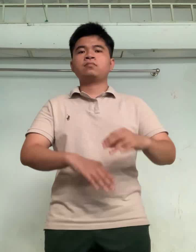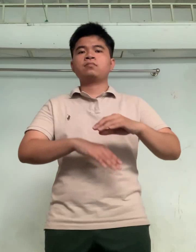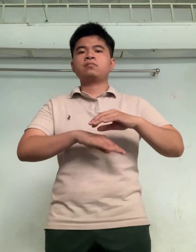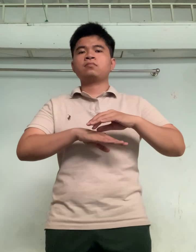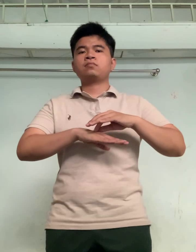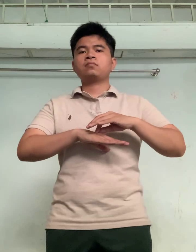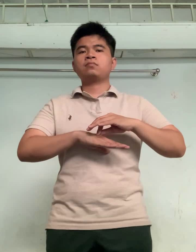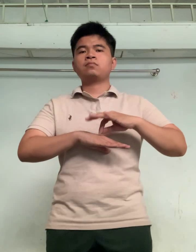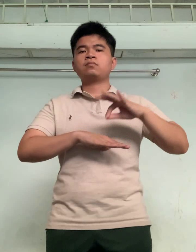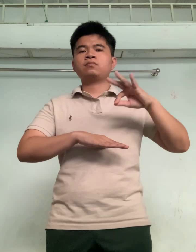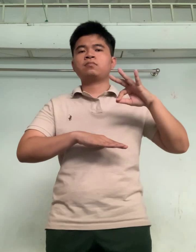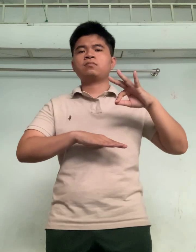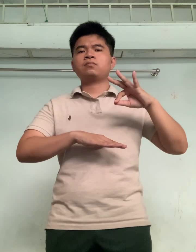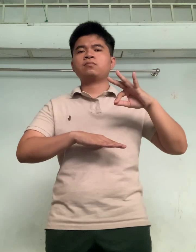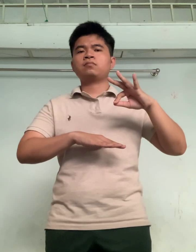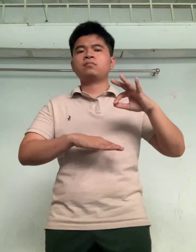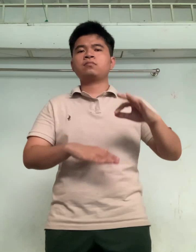tuan